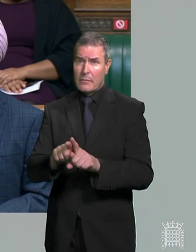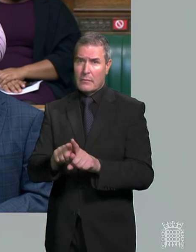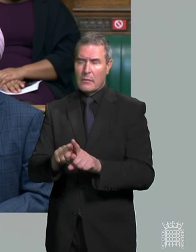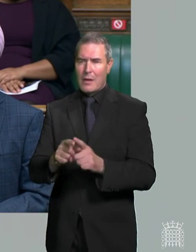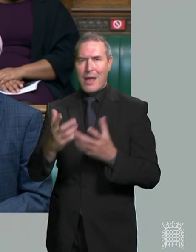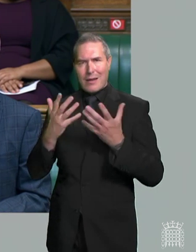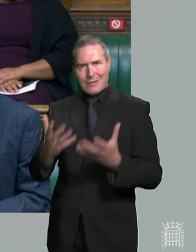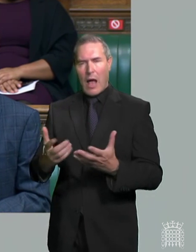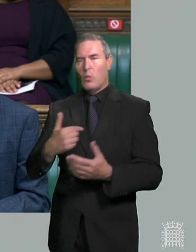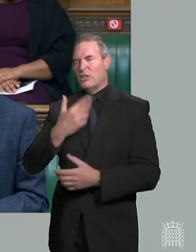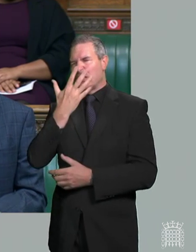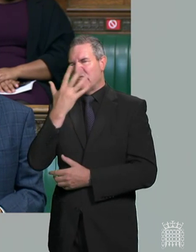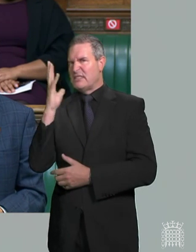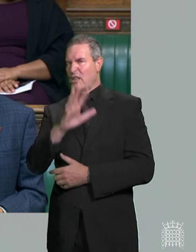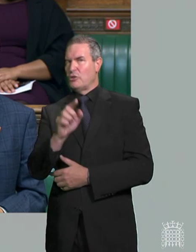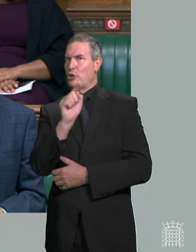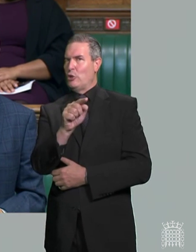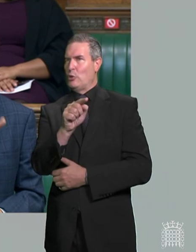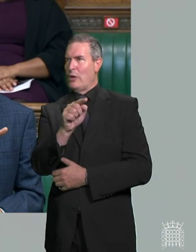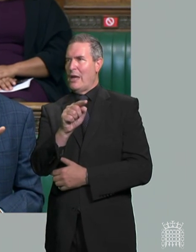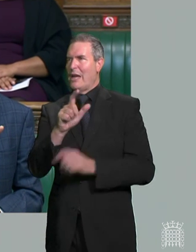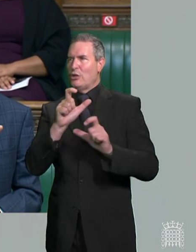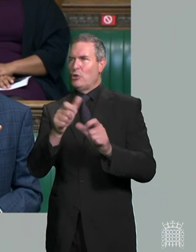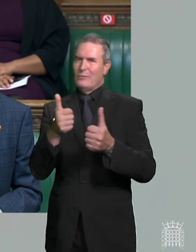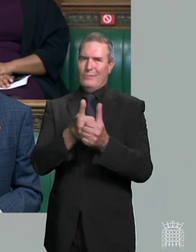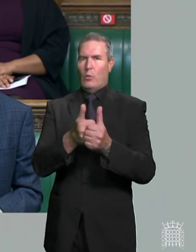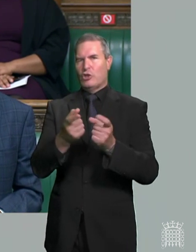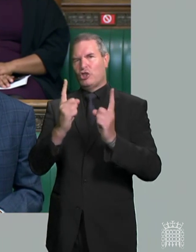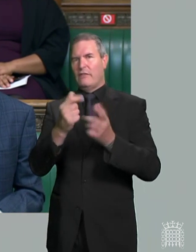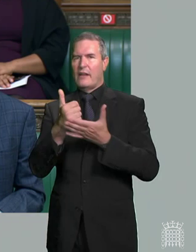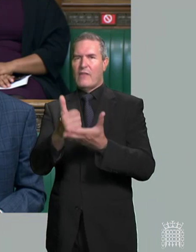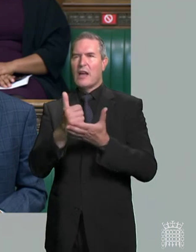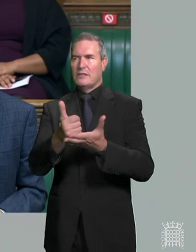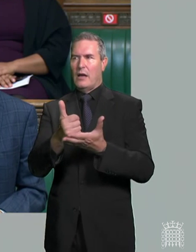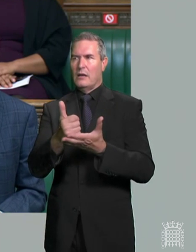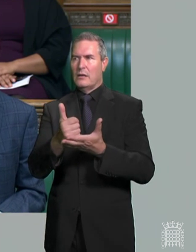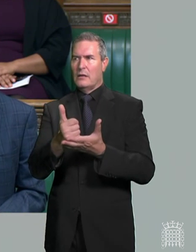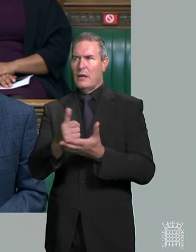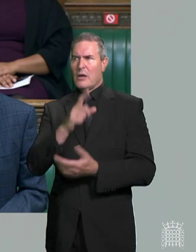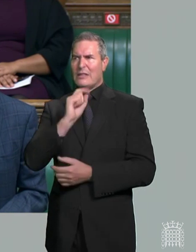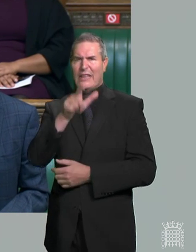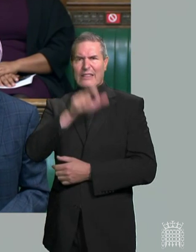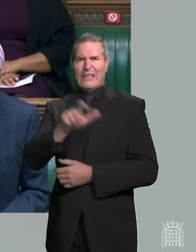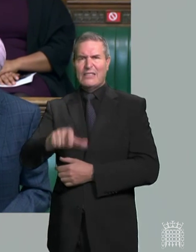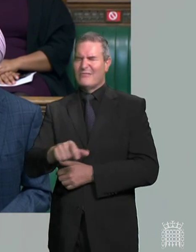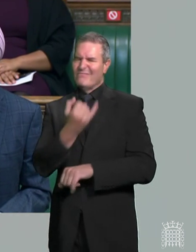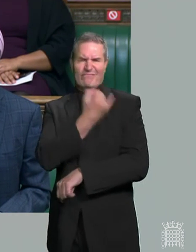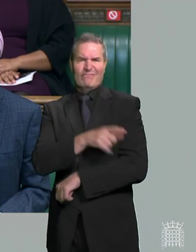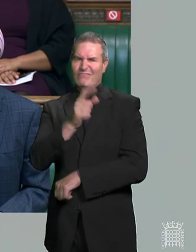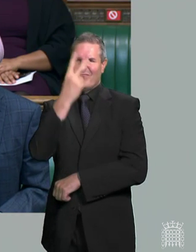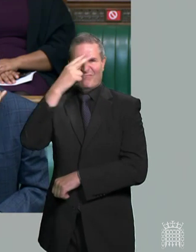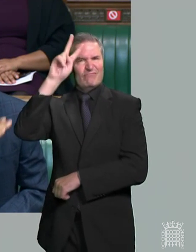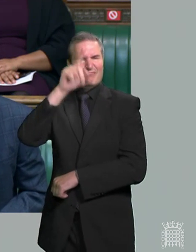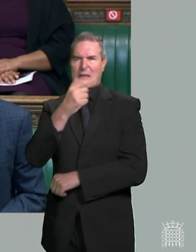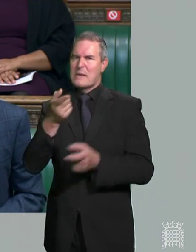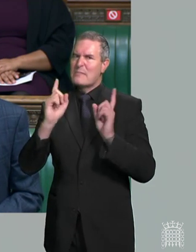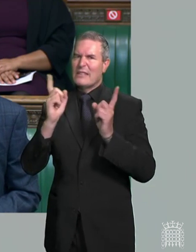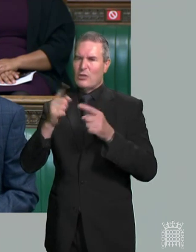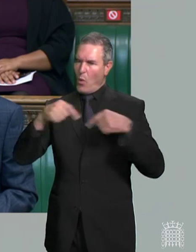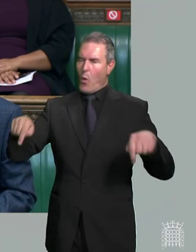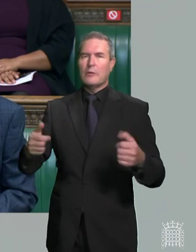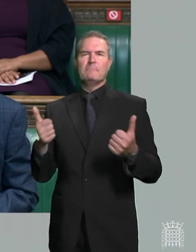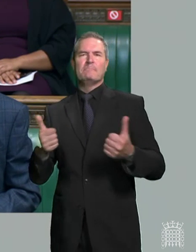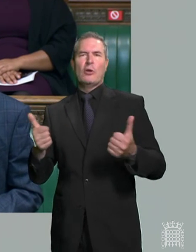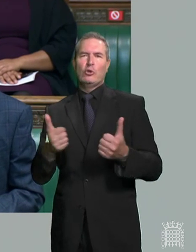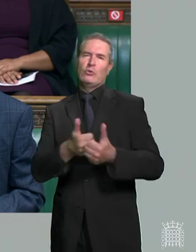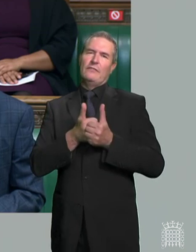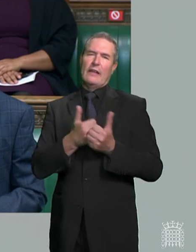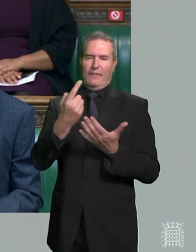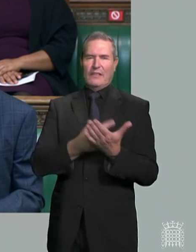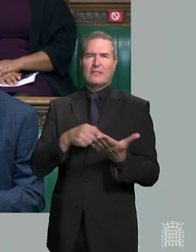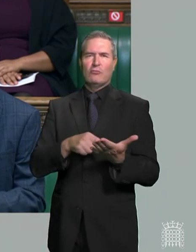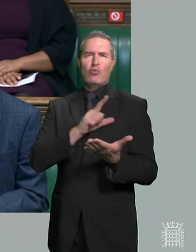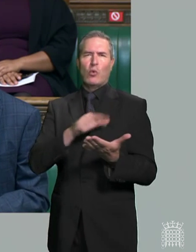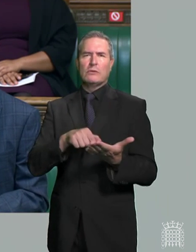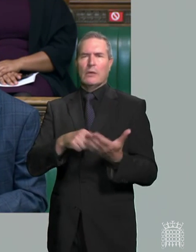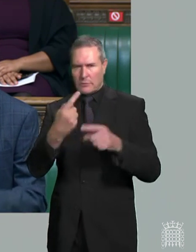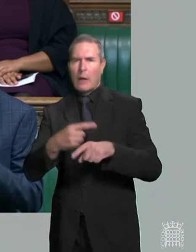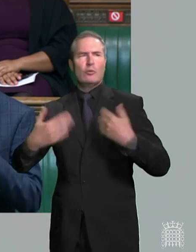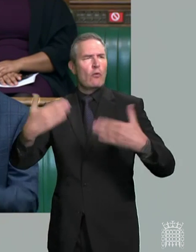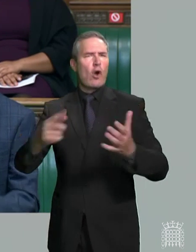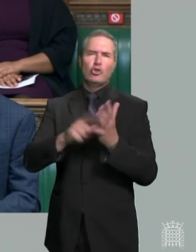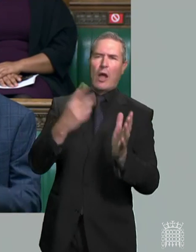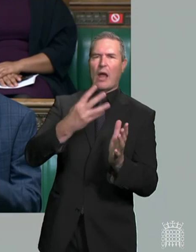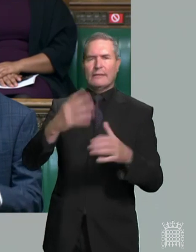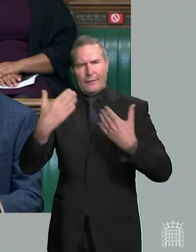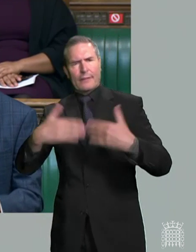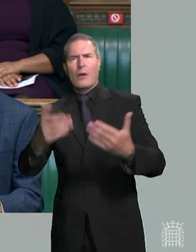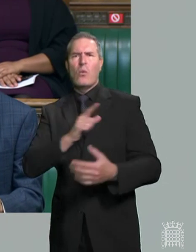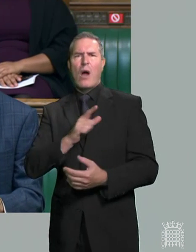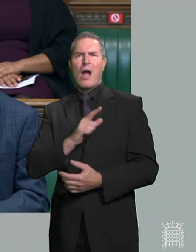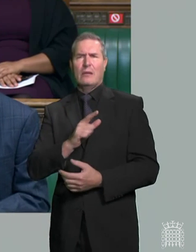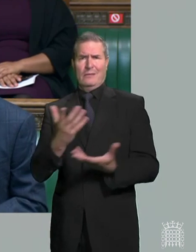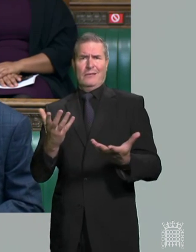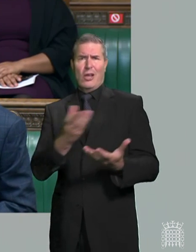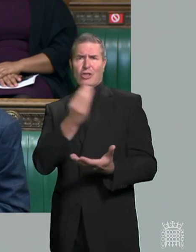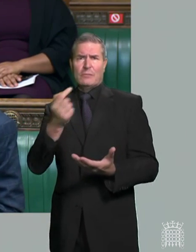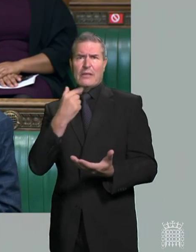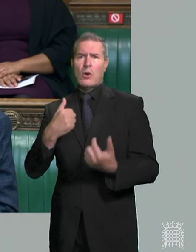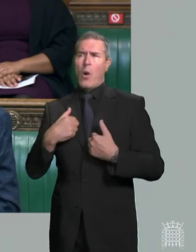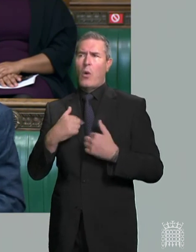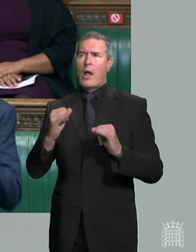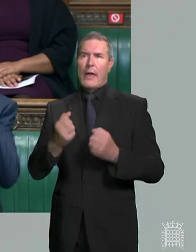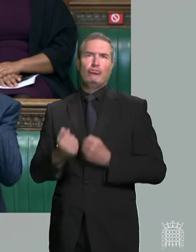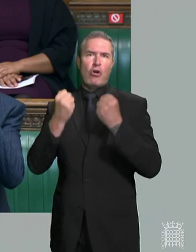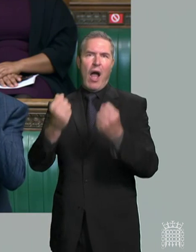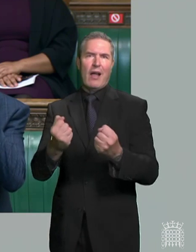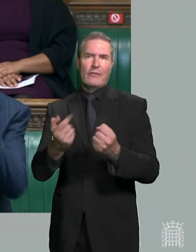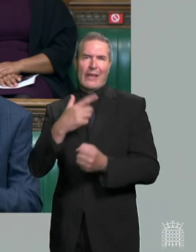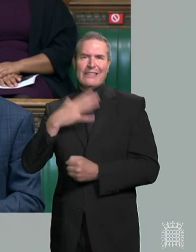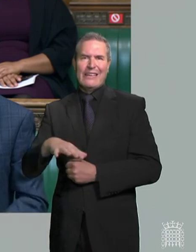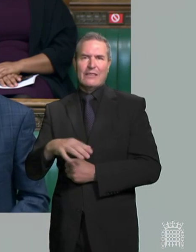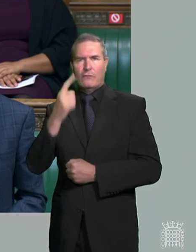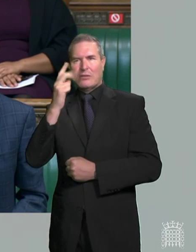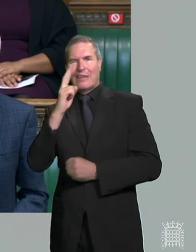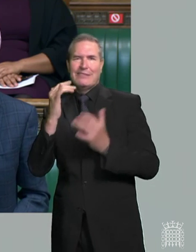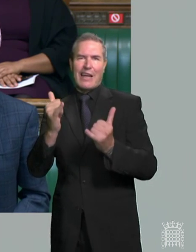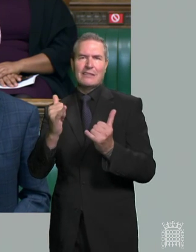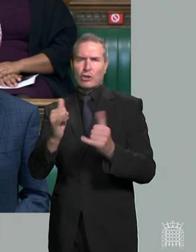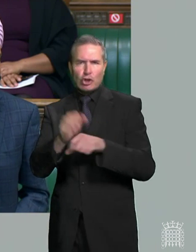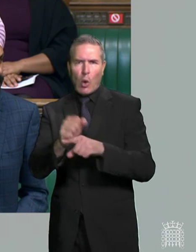our collective disgust when, to curry favour with a Prime Minister’s chief adviser, we saw sycophantic, spineless, hypocritical Government Ministers lining up to defend the indefensible, saying, “It’s time to move on.” Some even had the gall to tell us that they, too, go for a long drive when they need to get their eyesight tested.